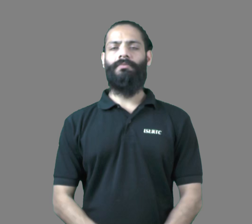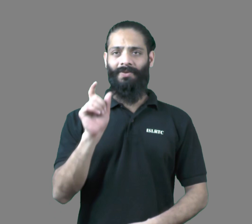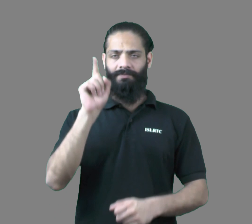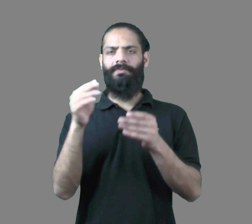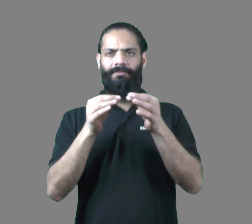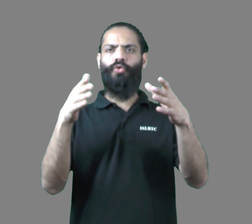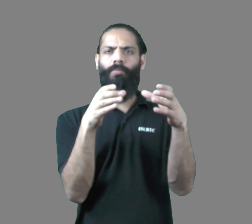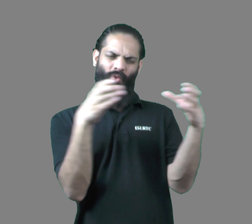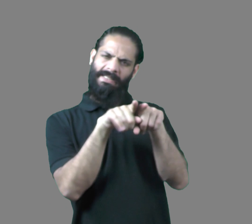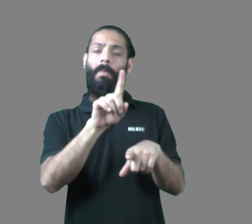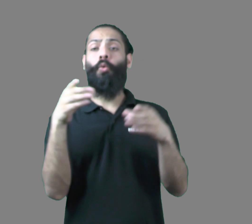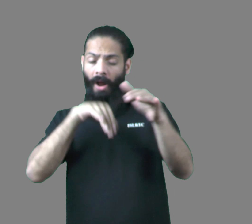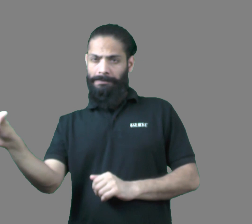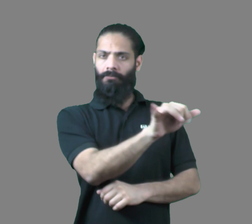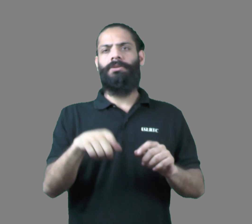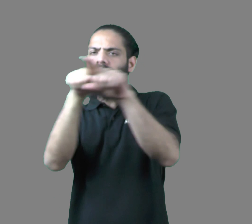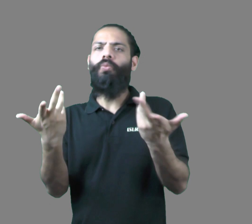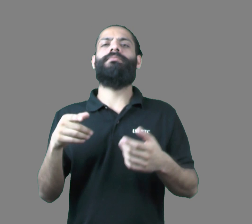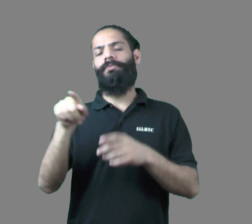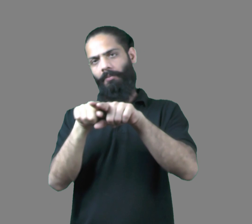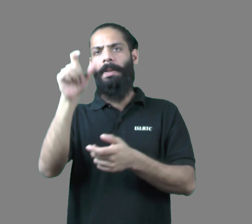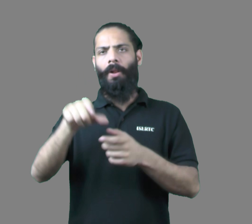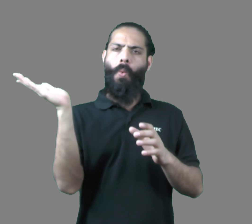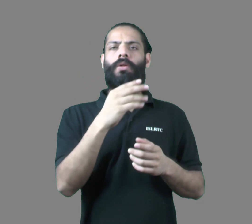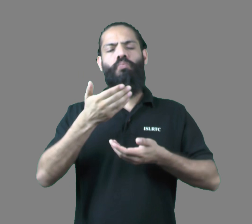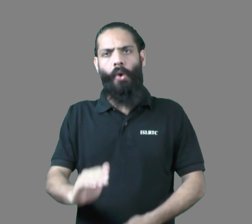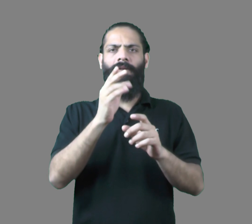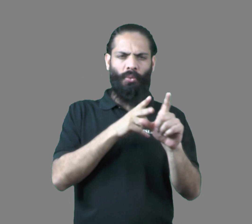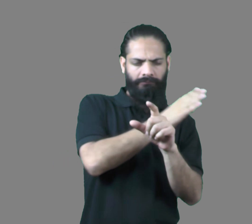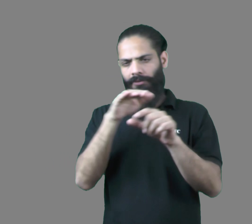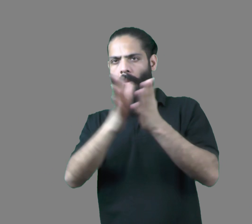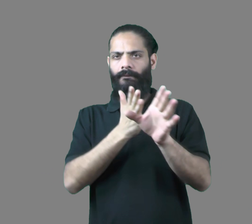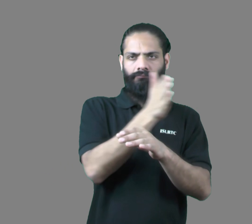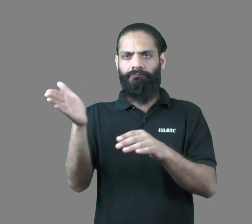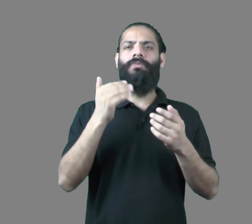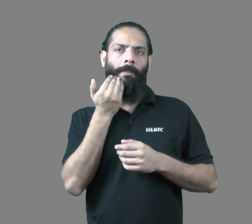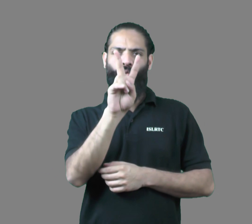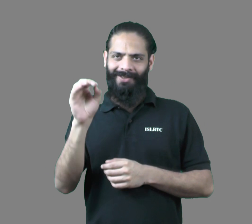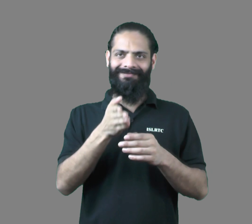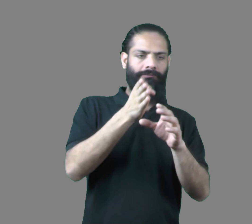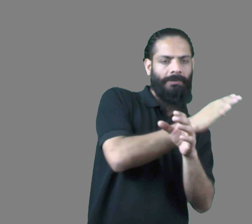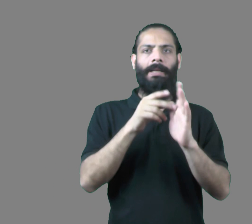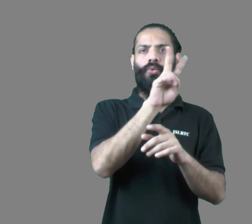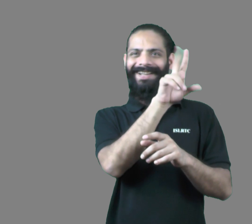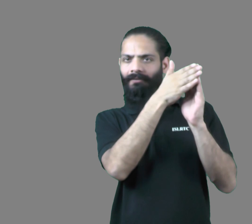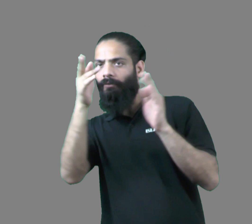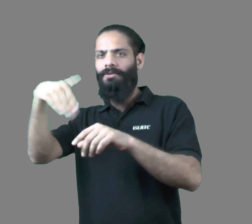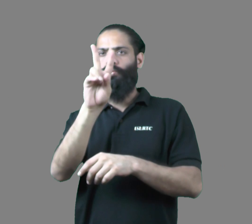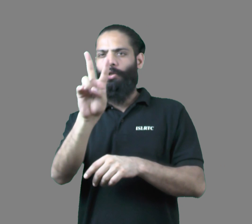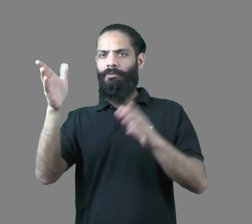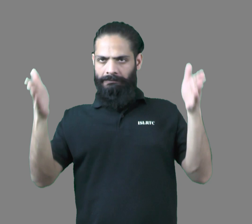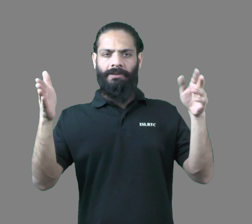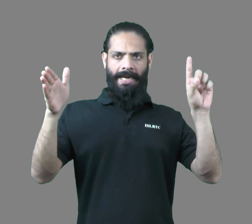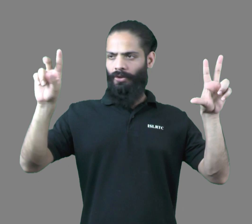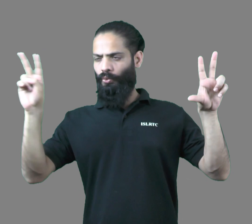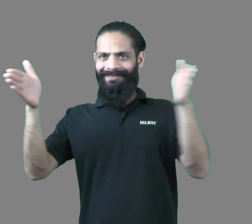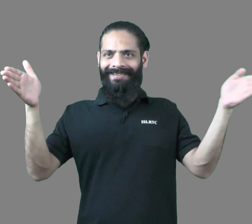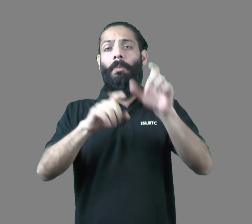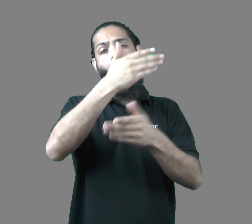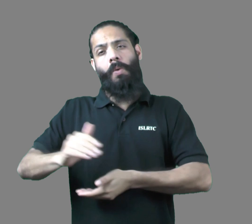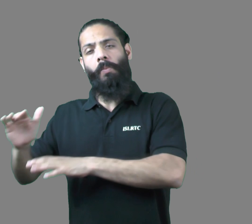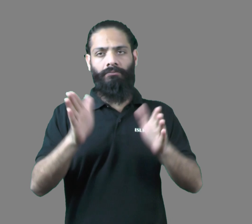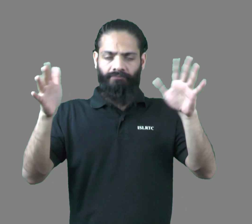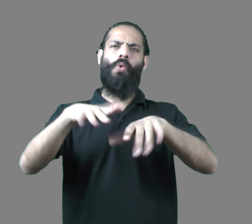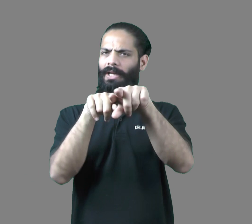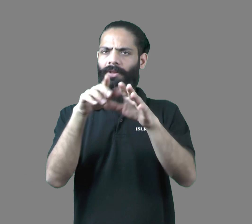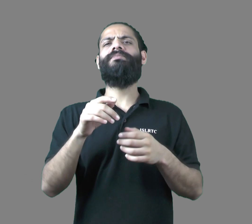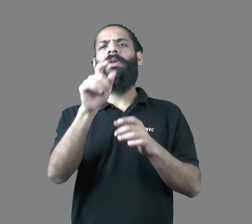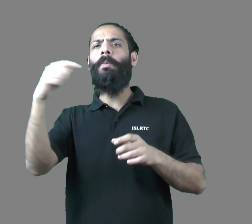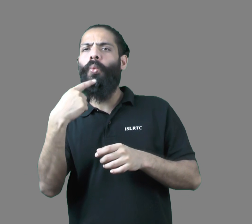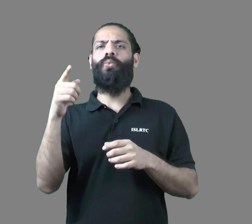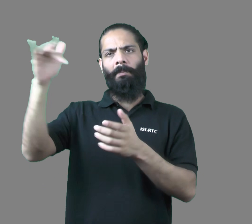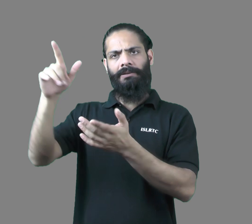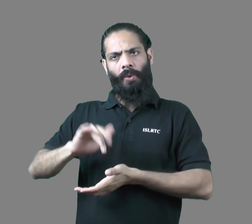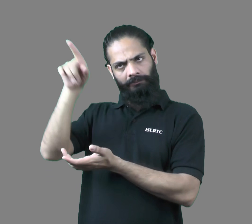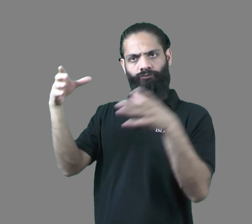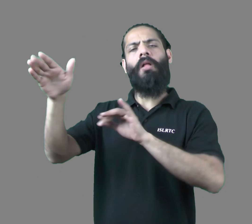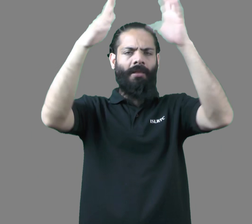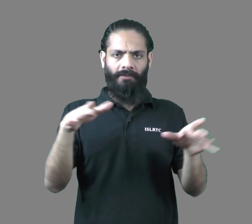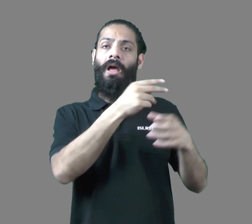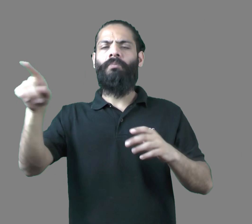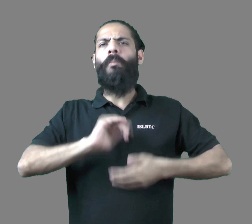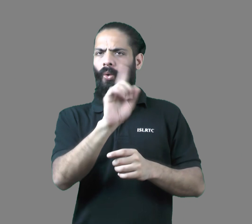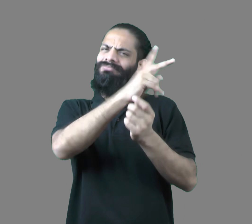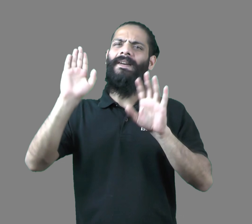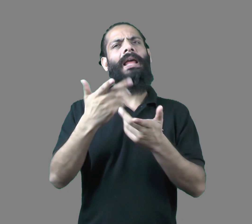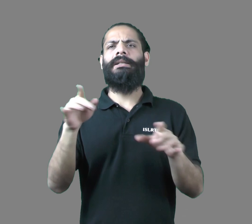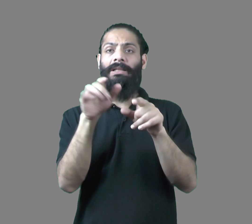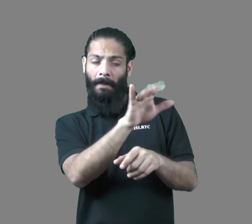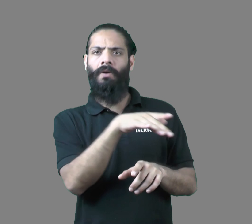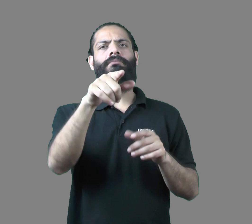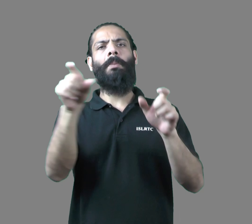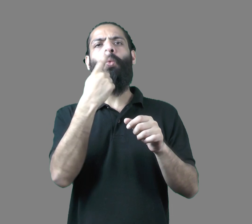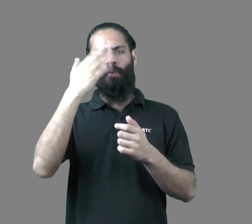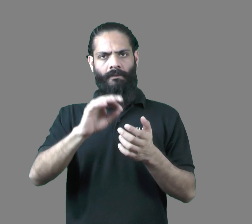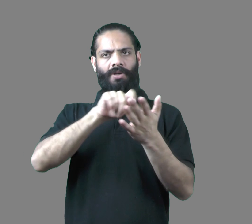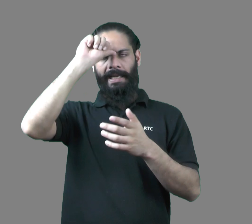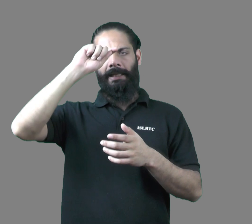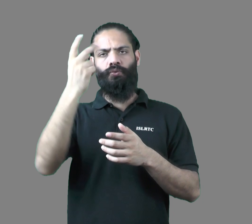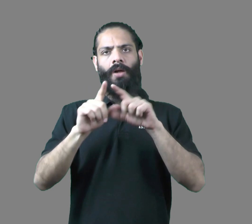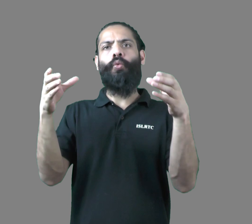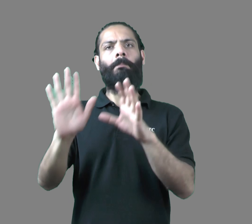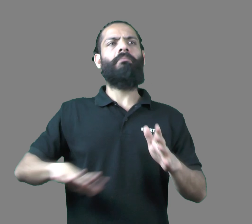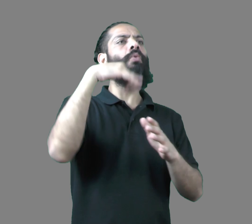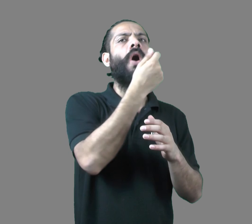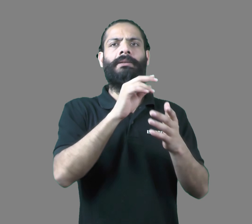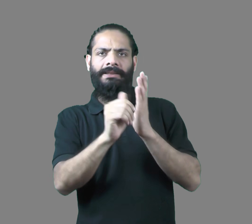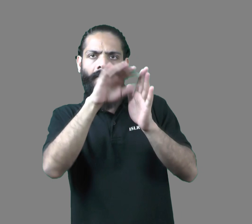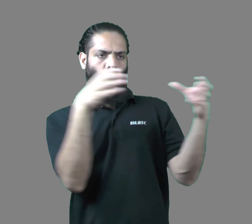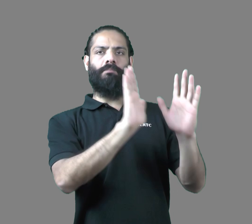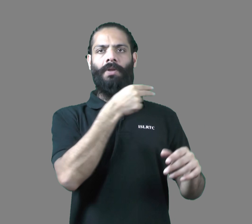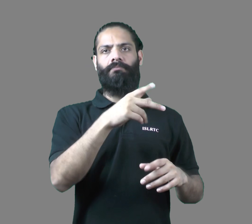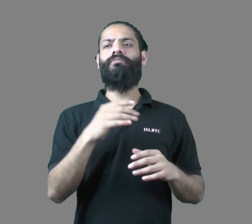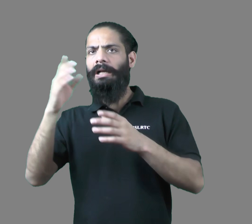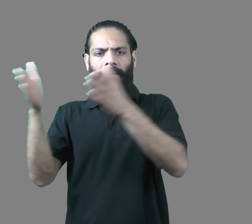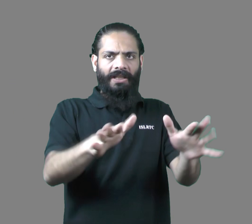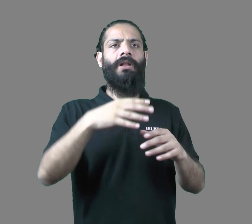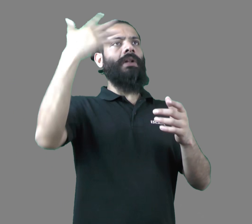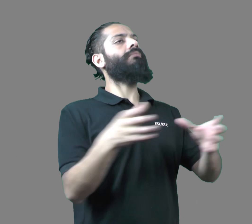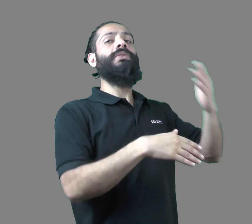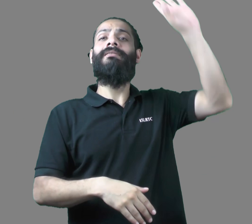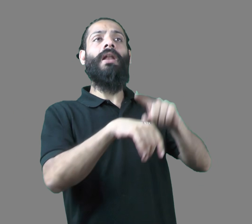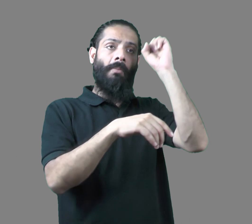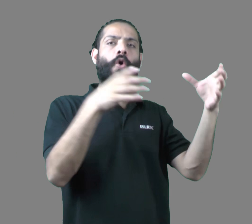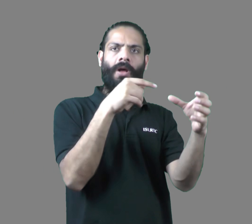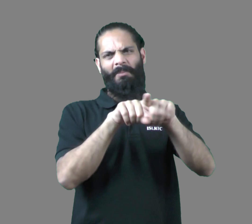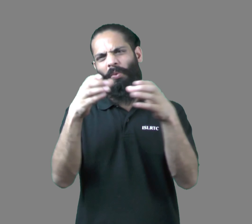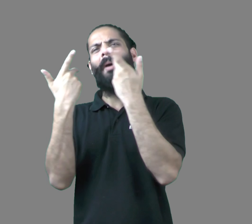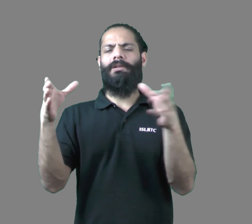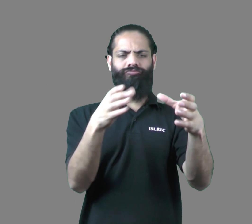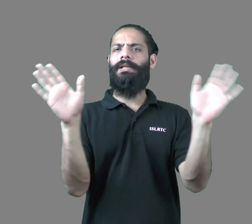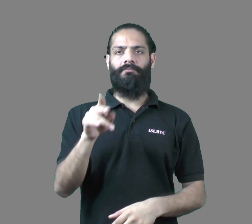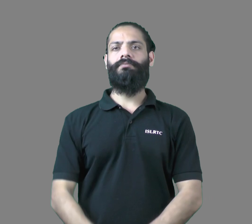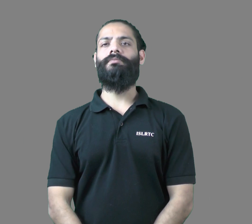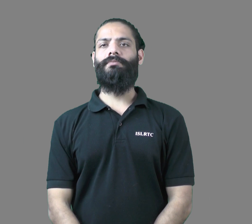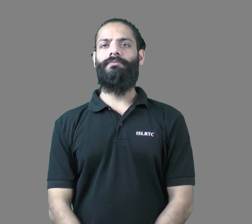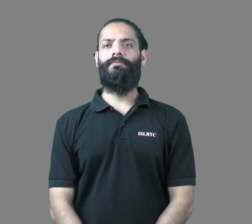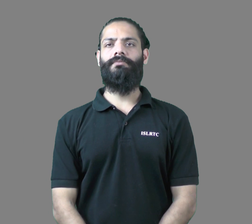Cohort